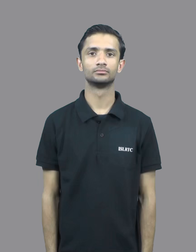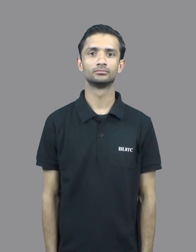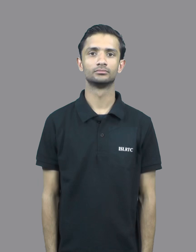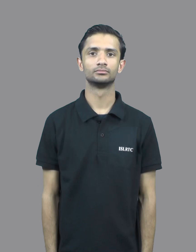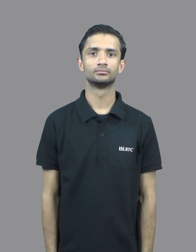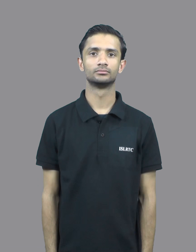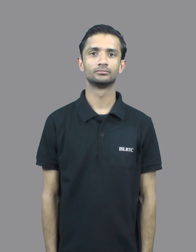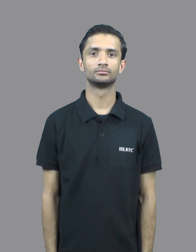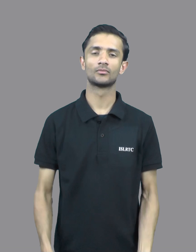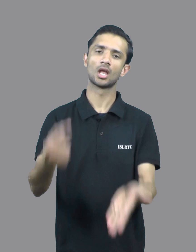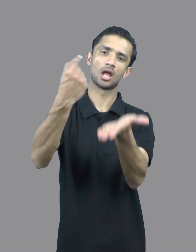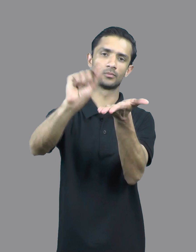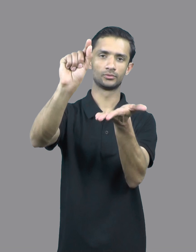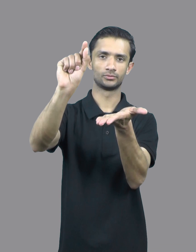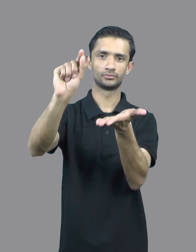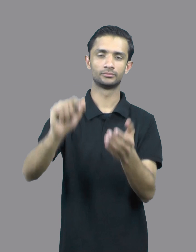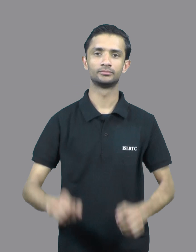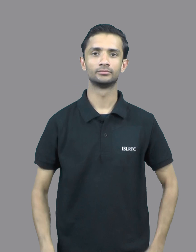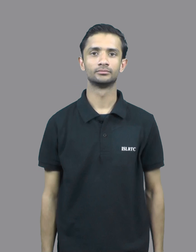Approve